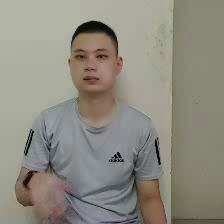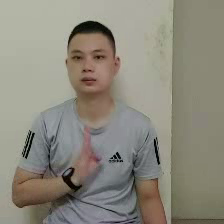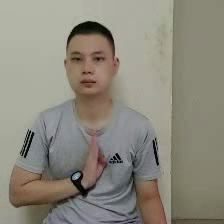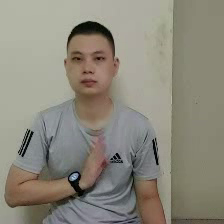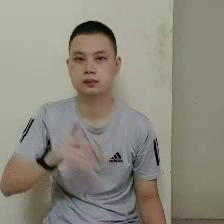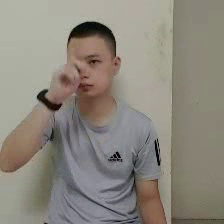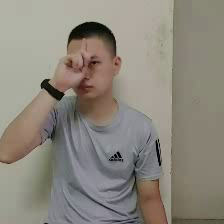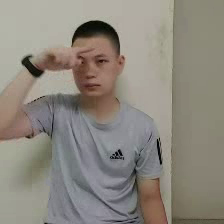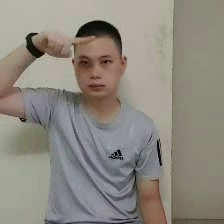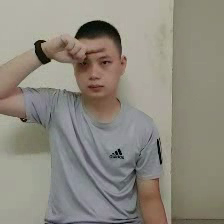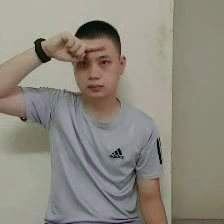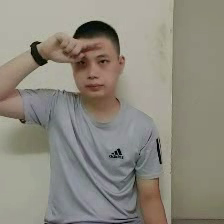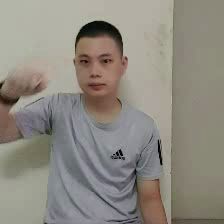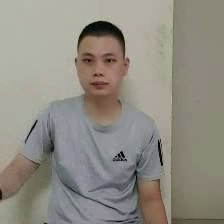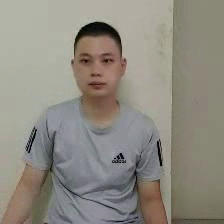Bộ y tế